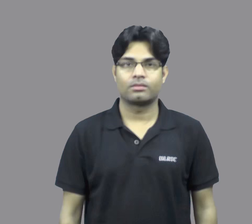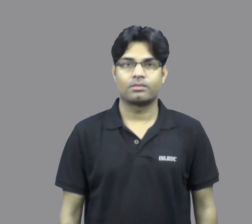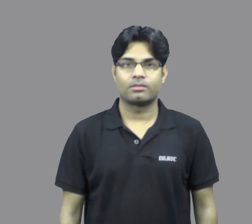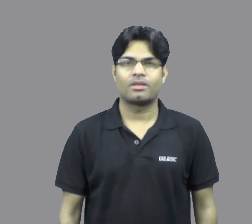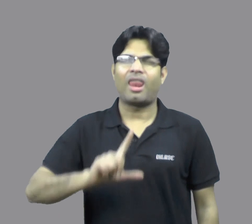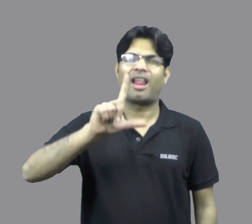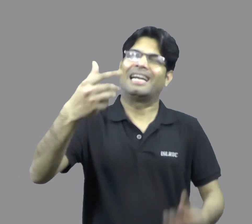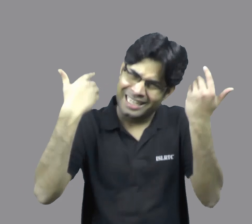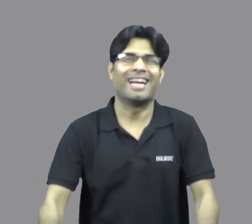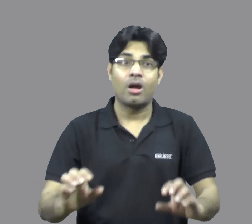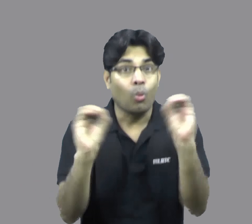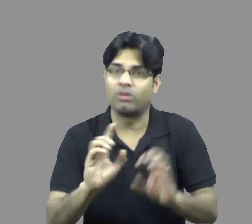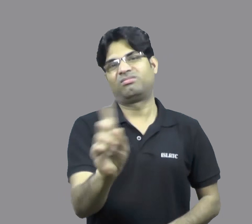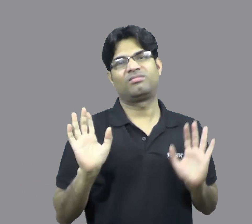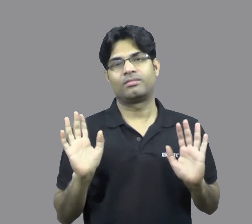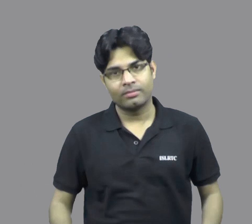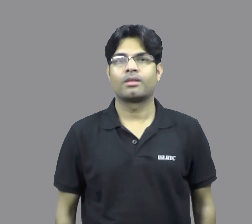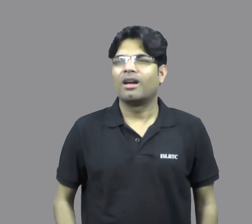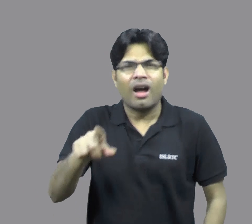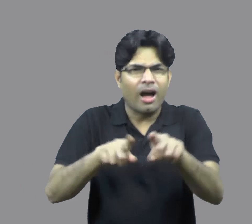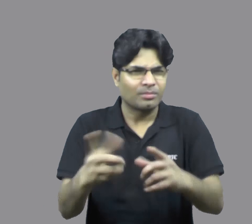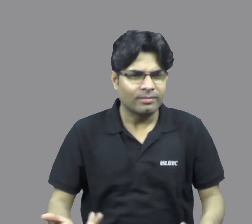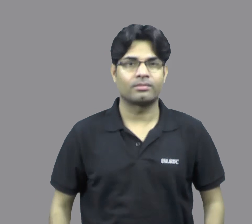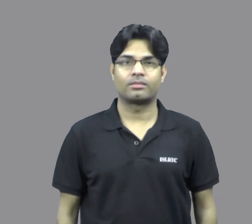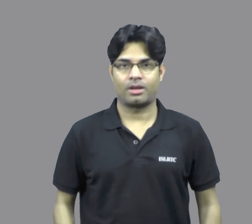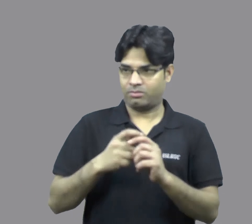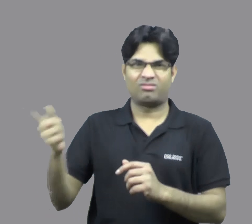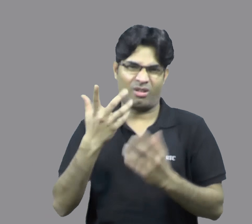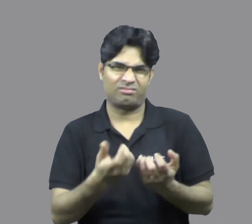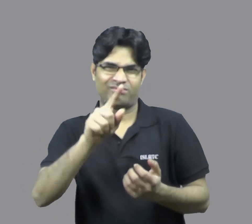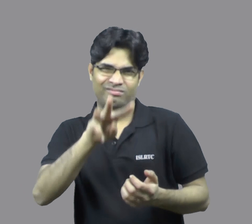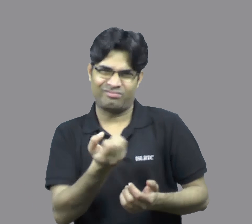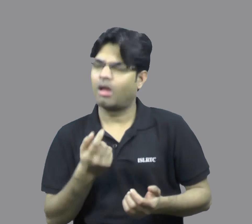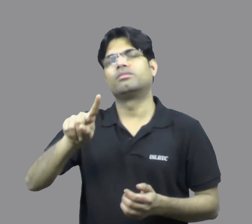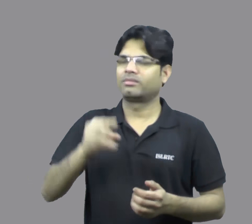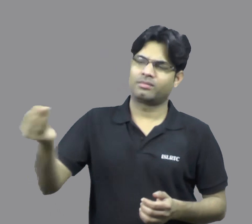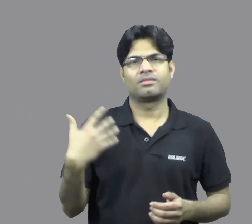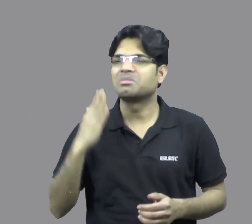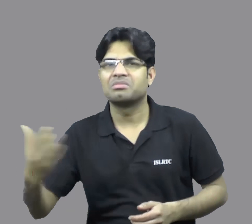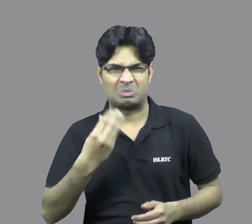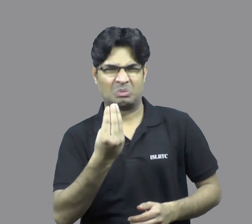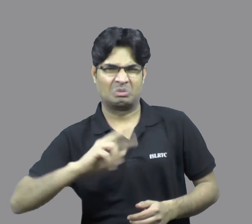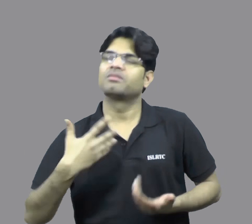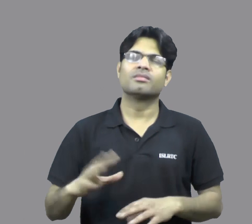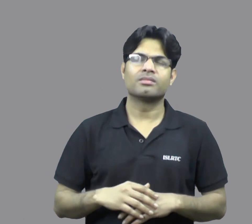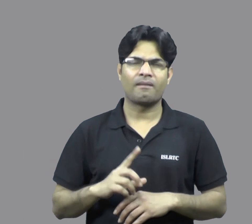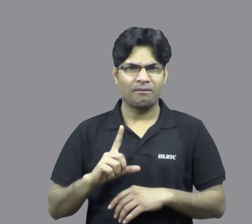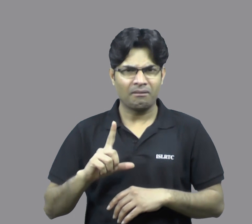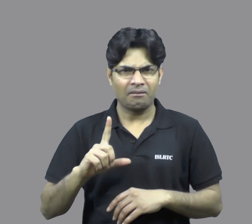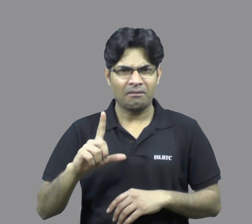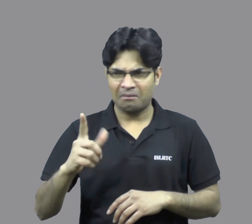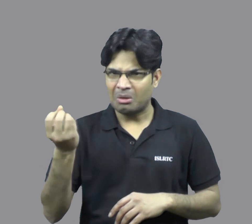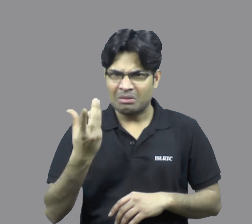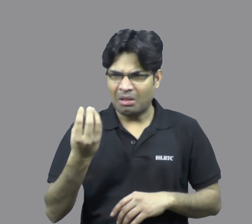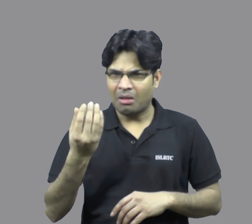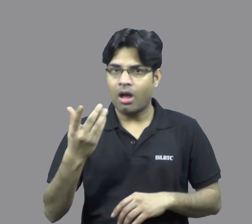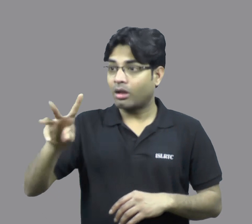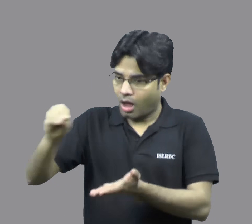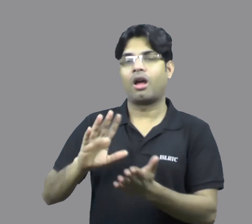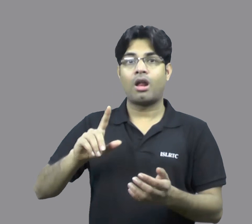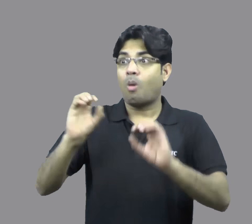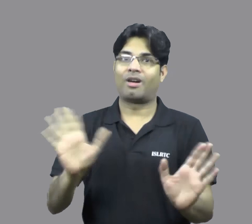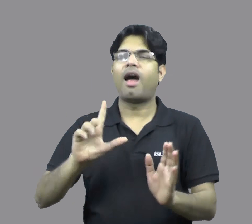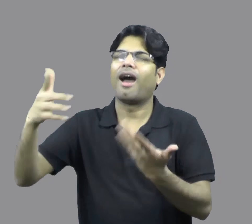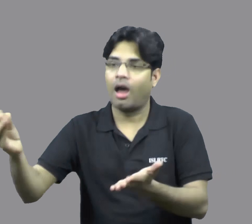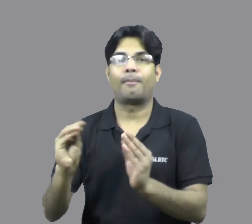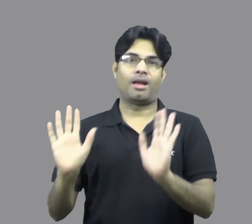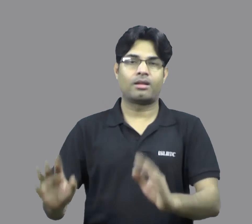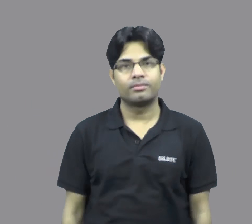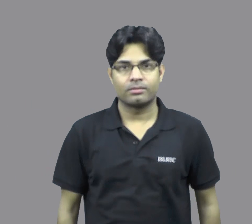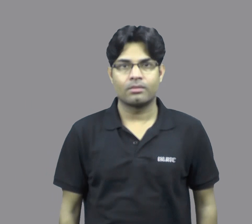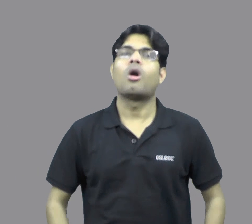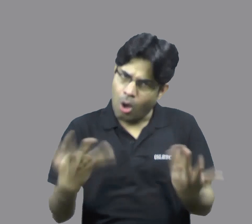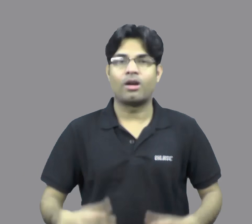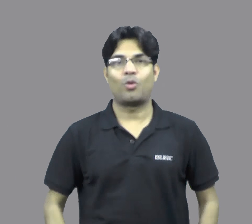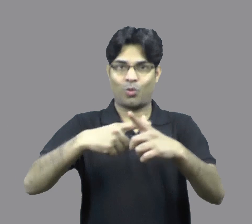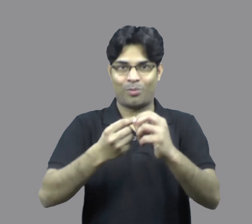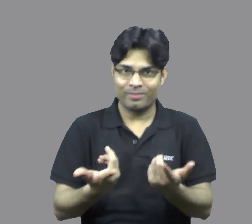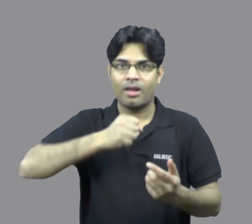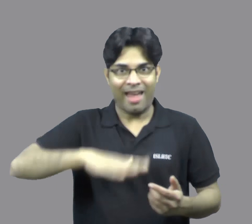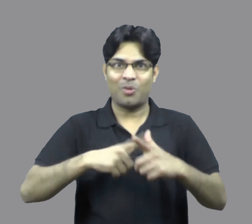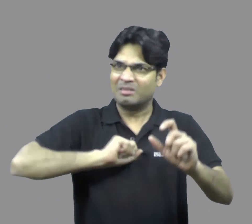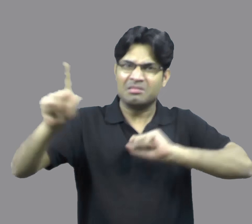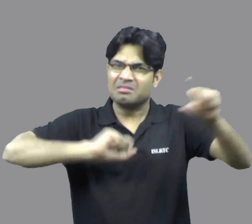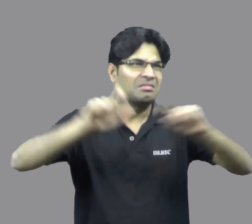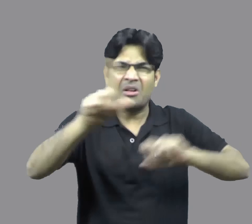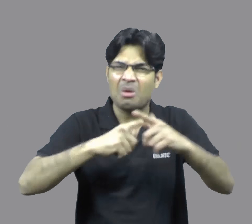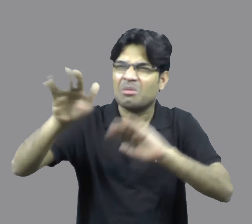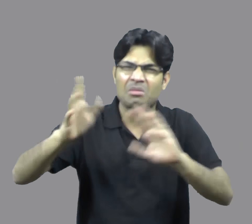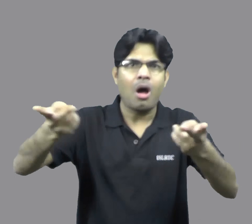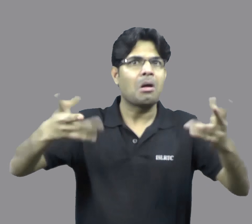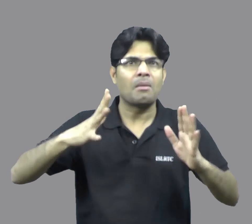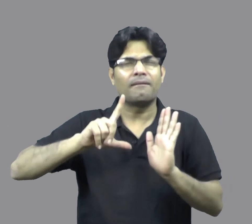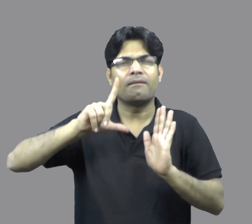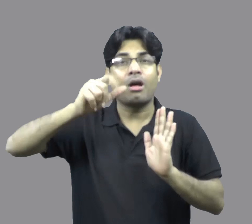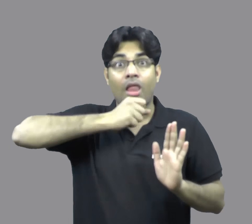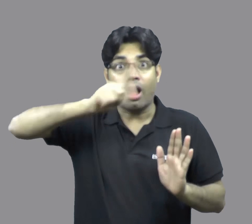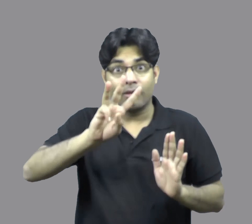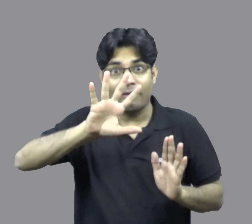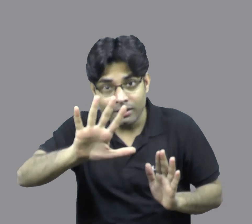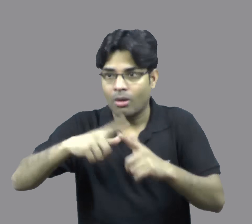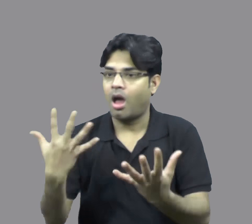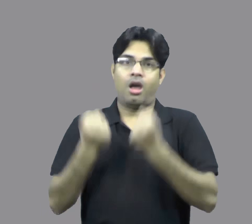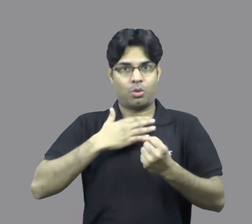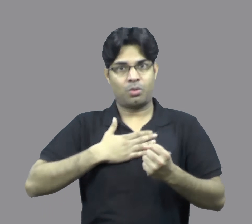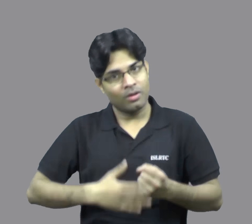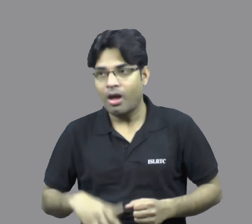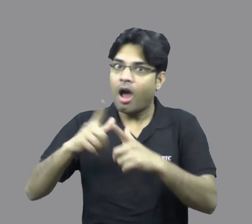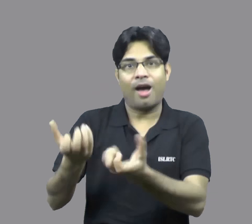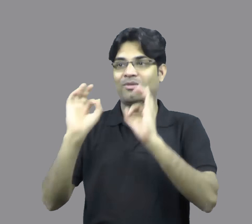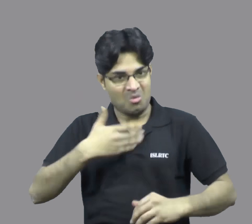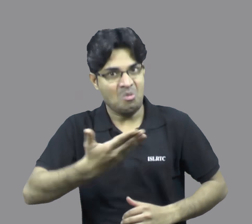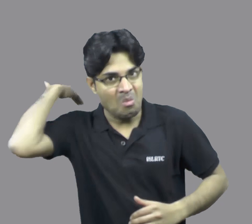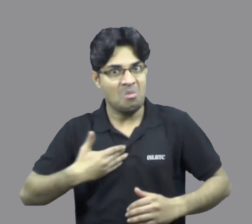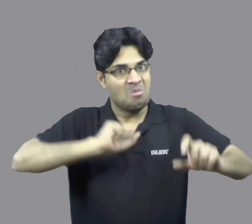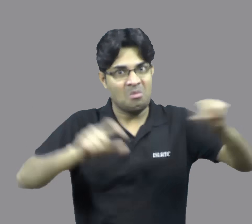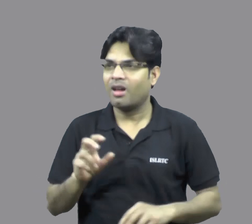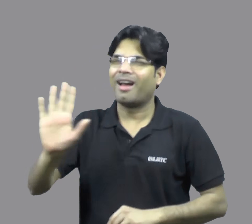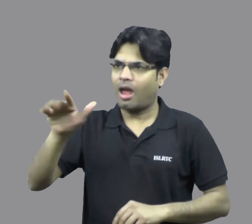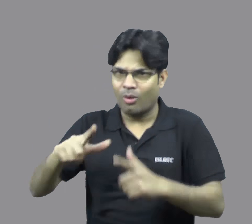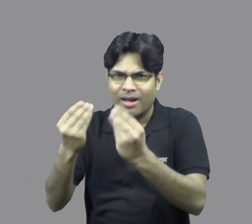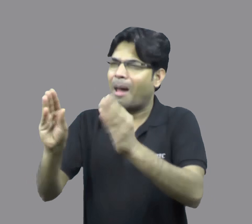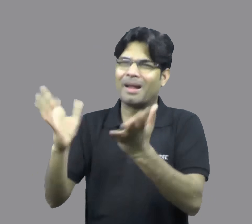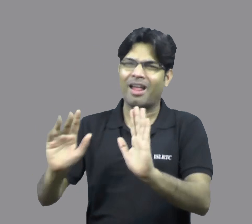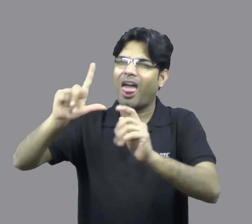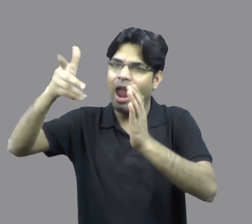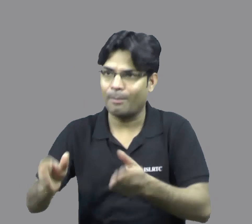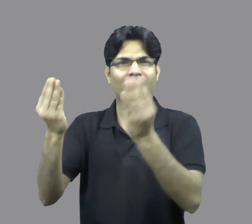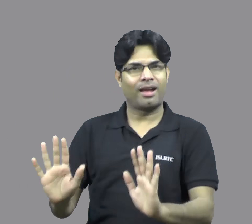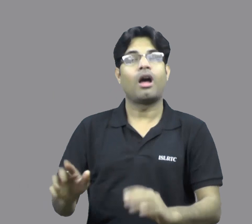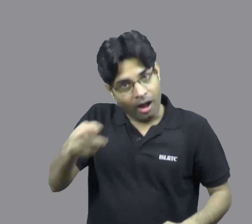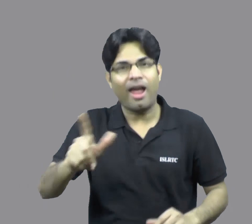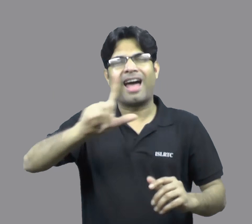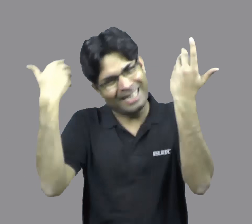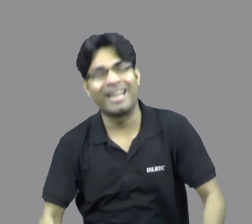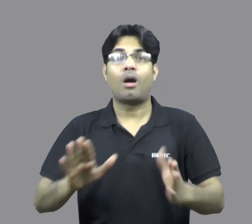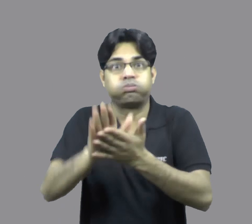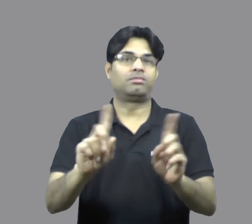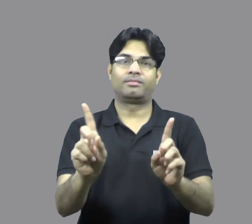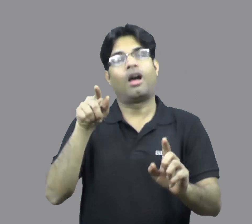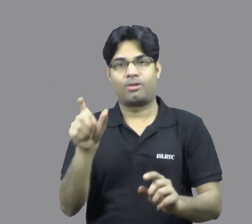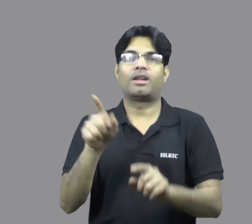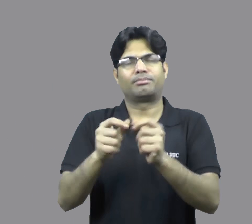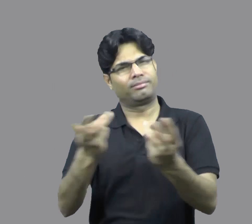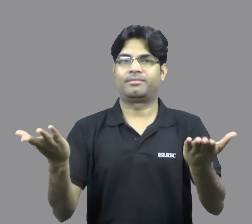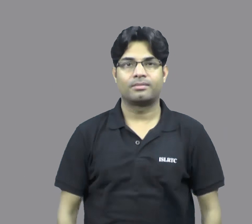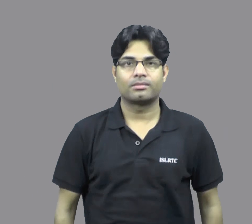Better late than never